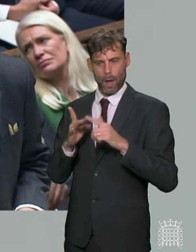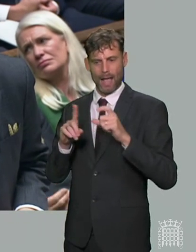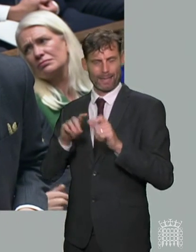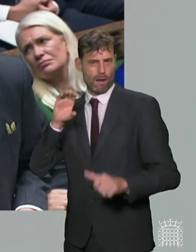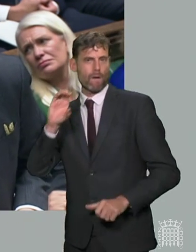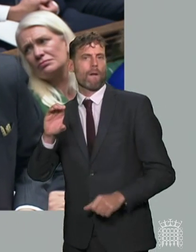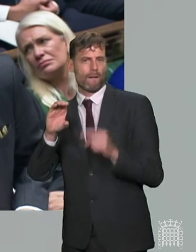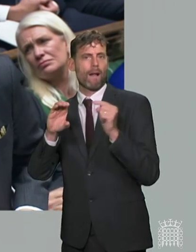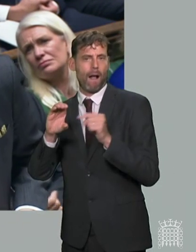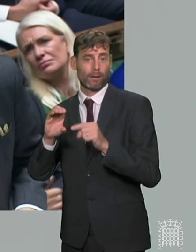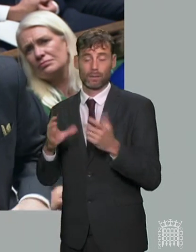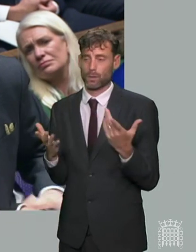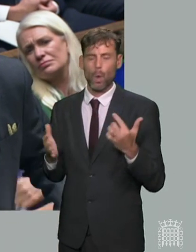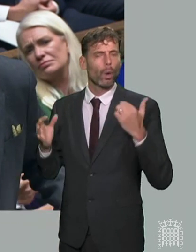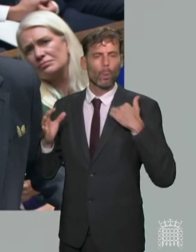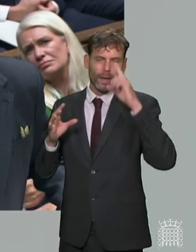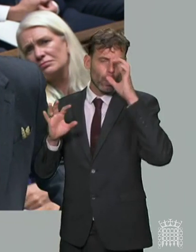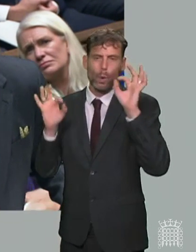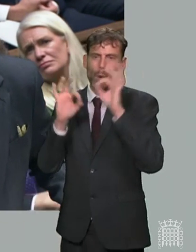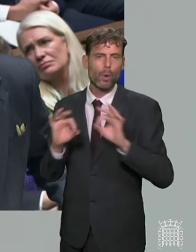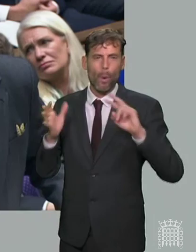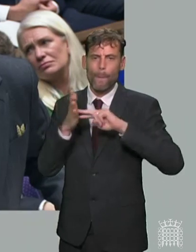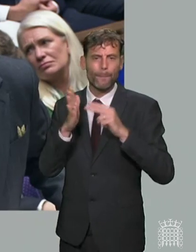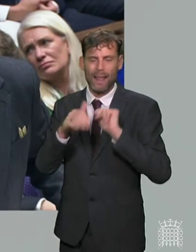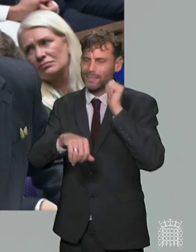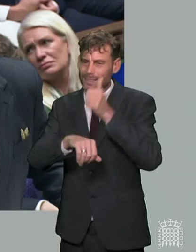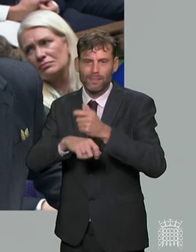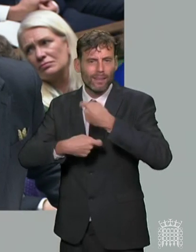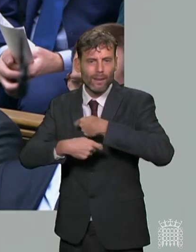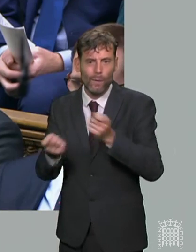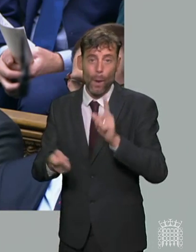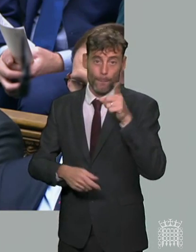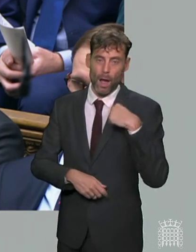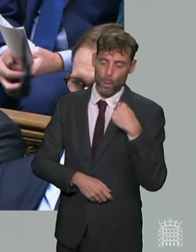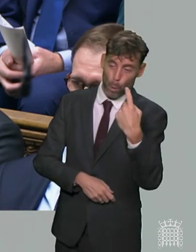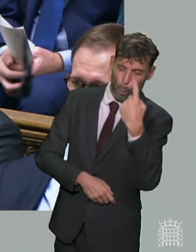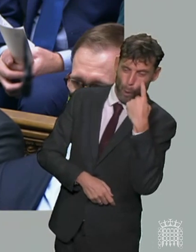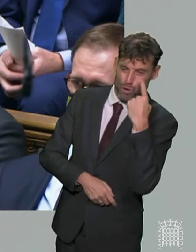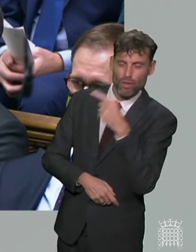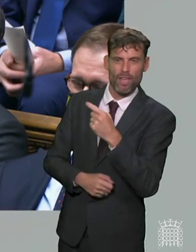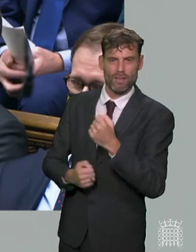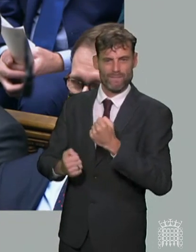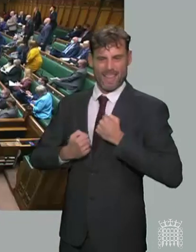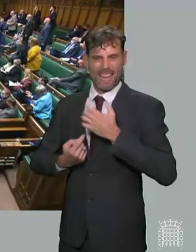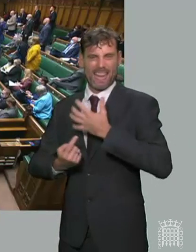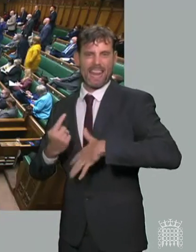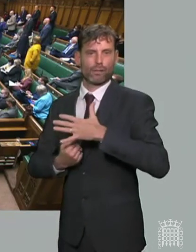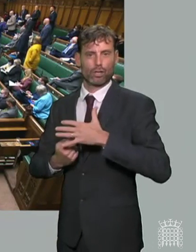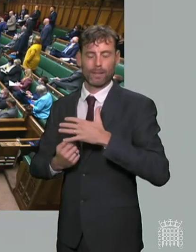I can tell him that we have absolutely no plans to bring them in, but I will watch the nationalists very carefully.